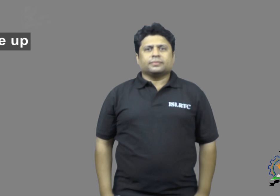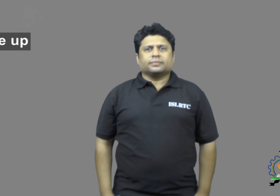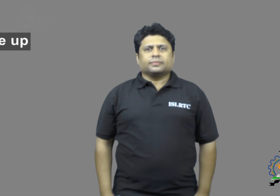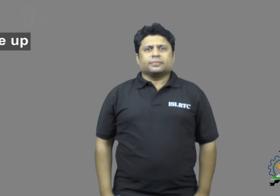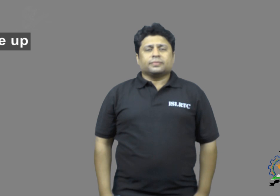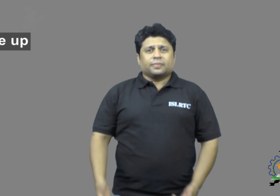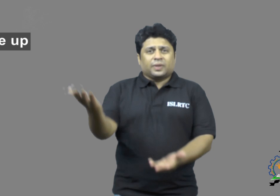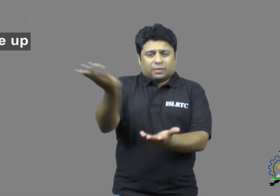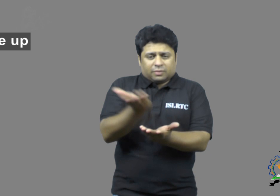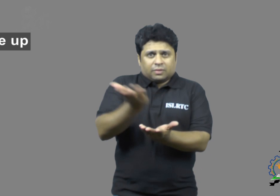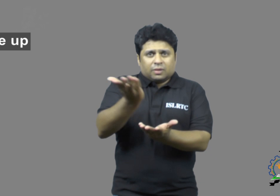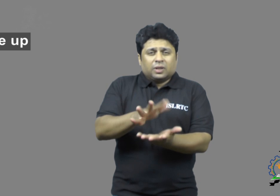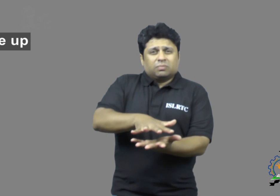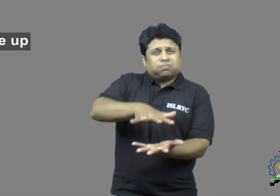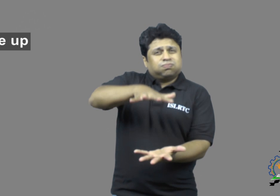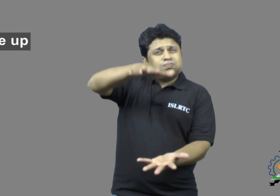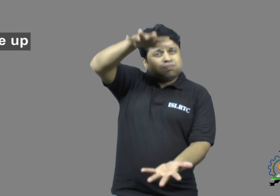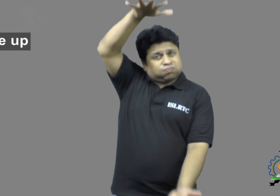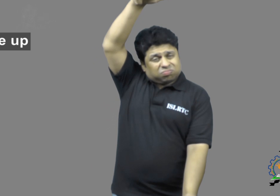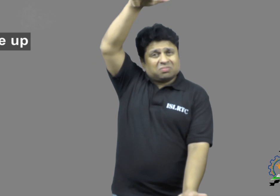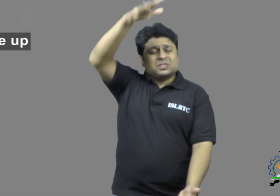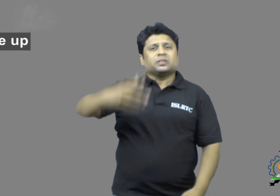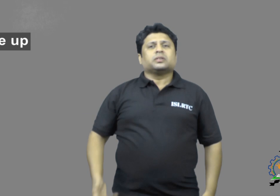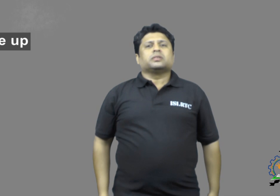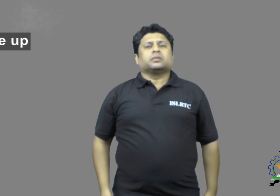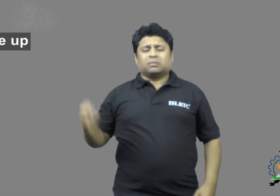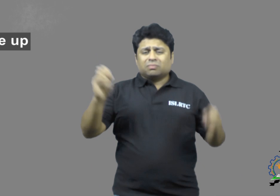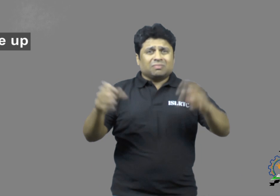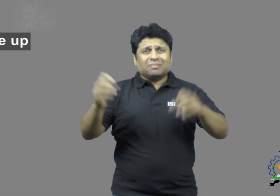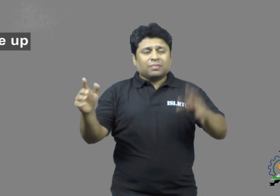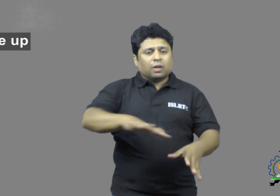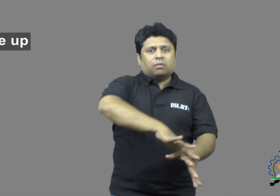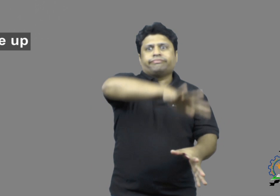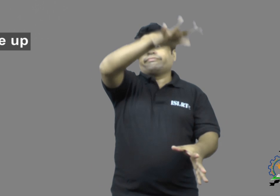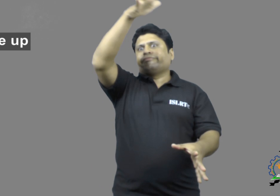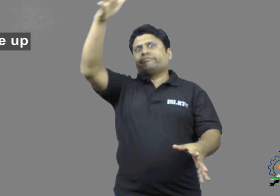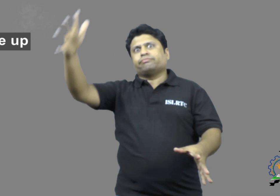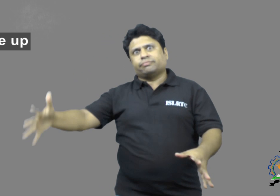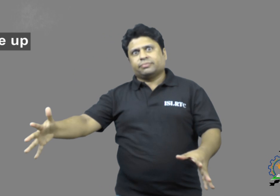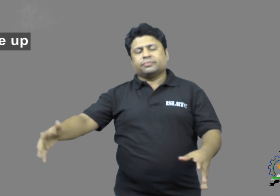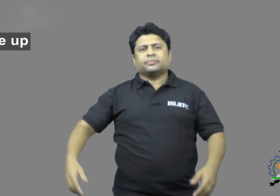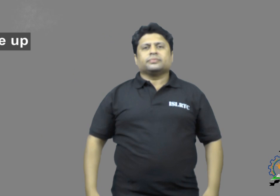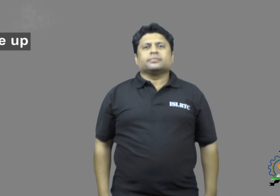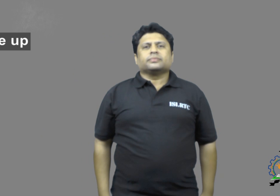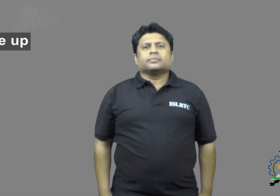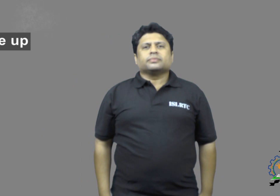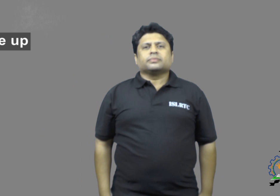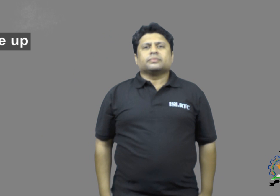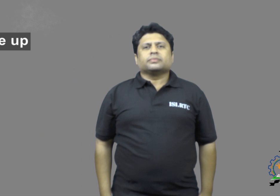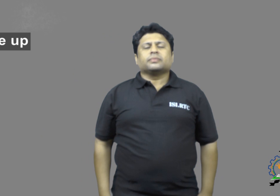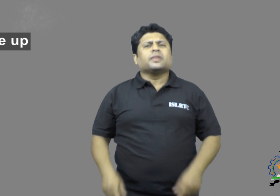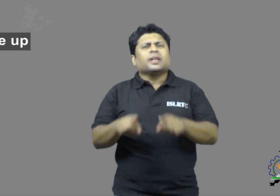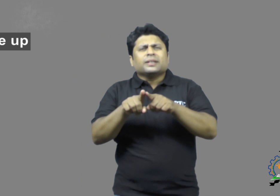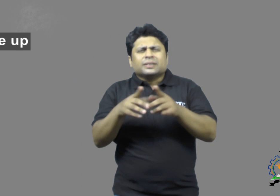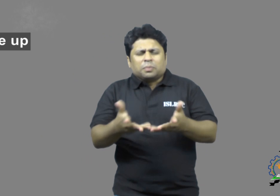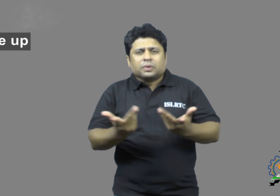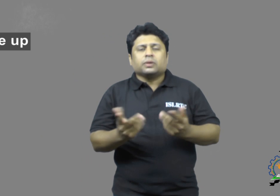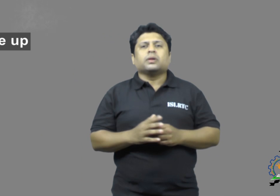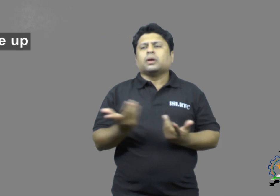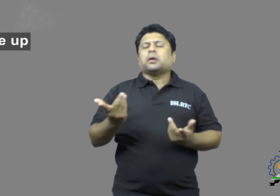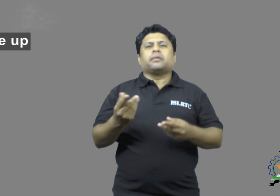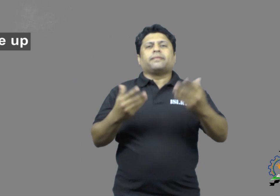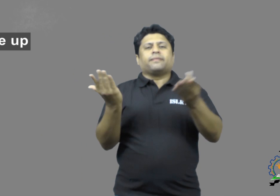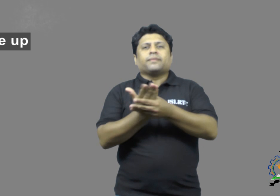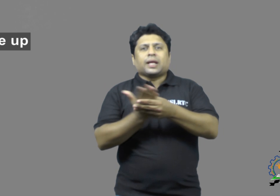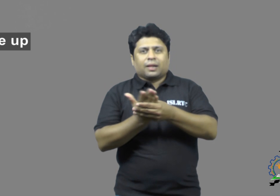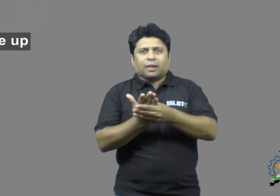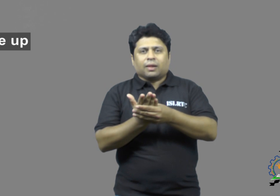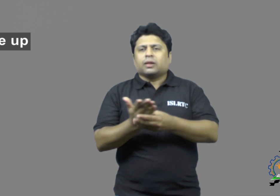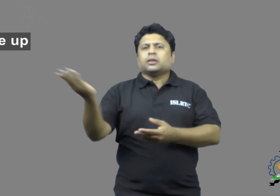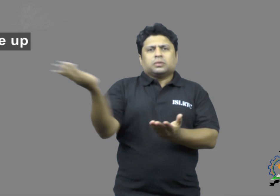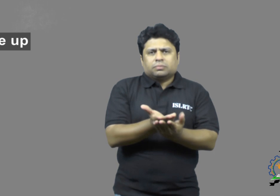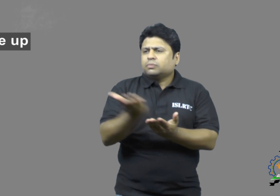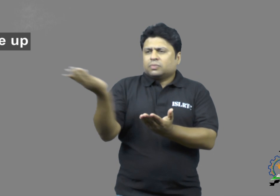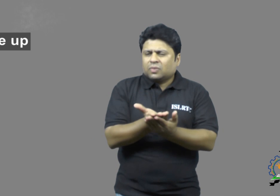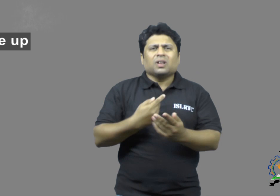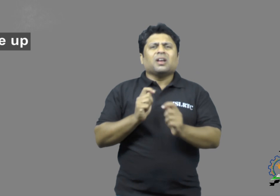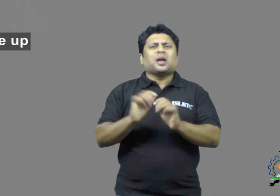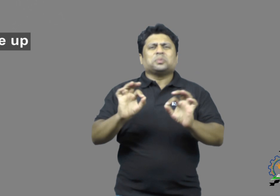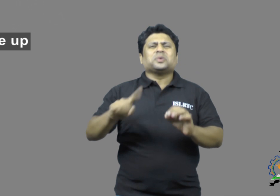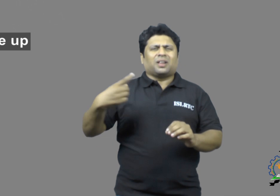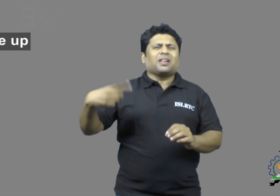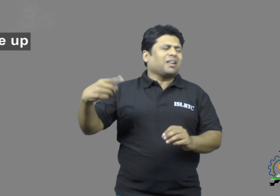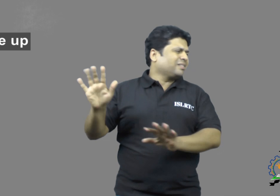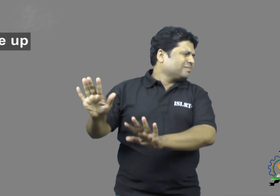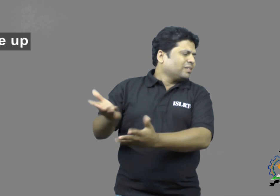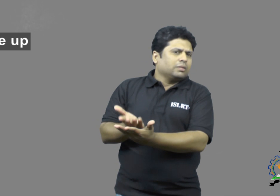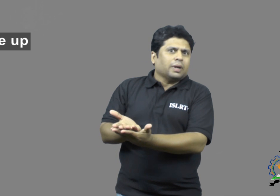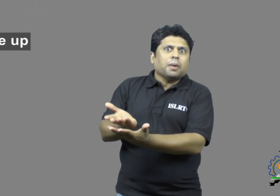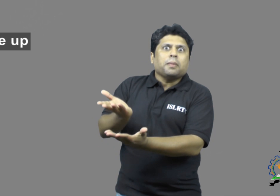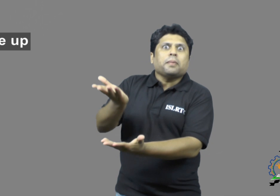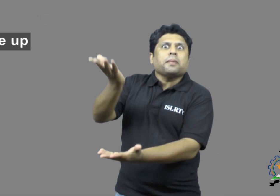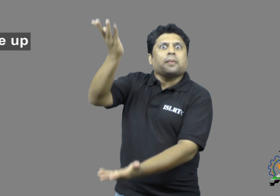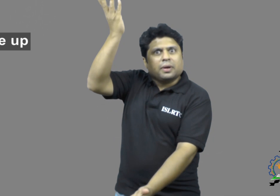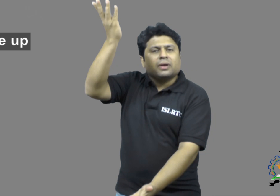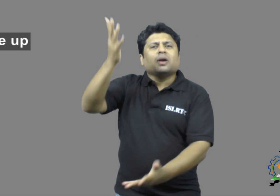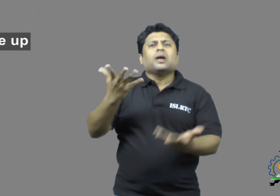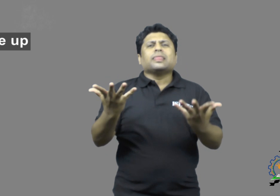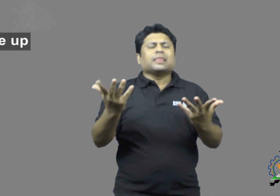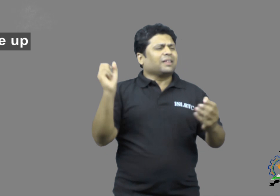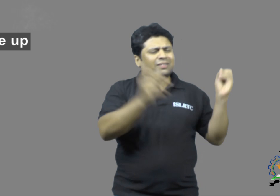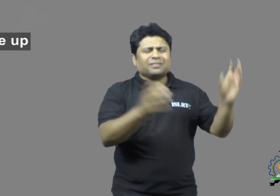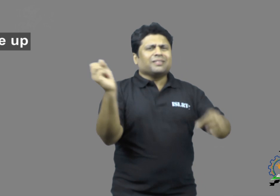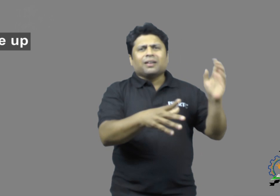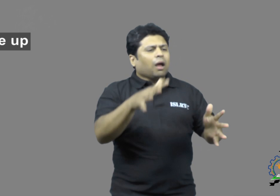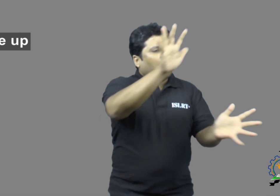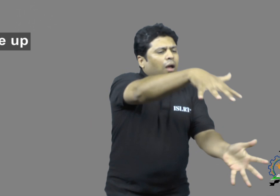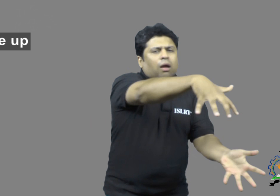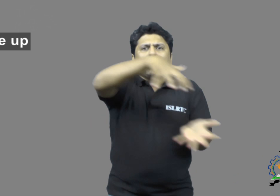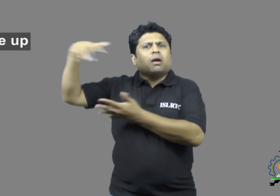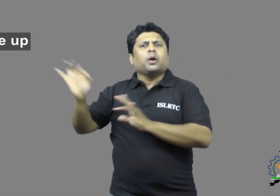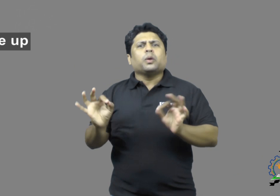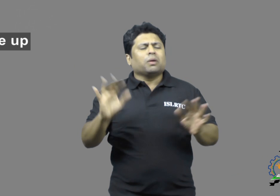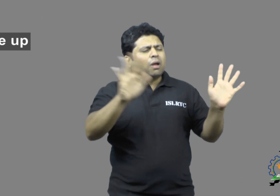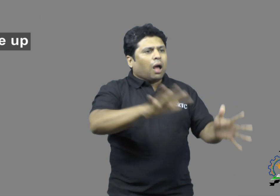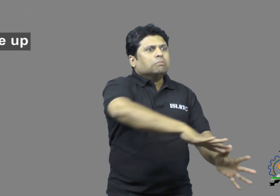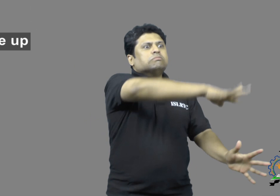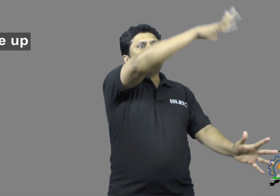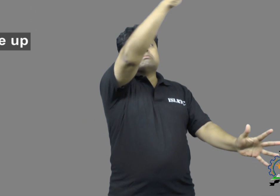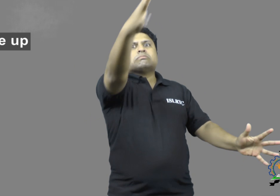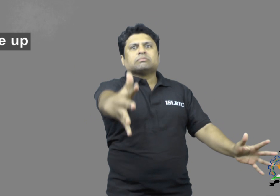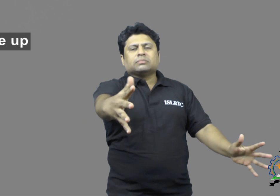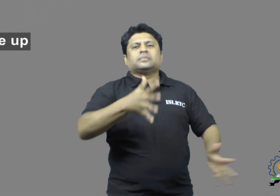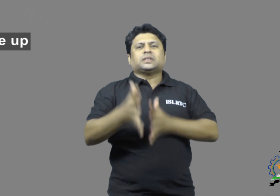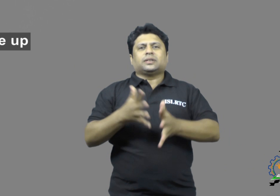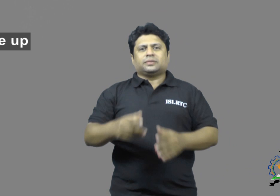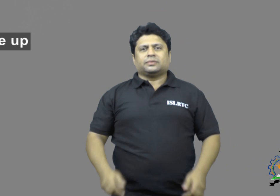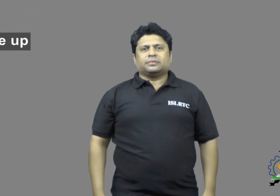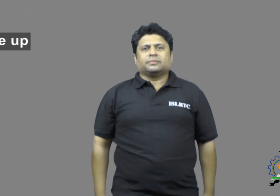Pile Up